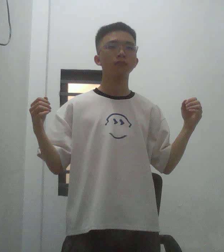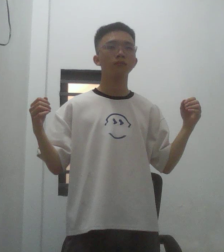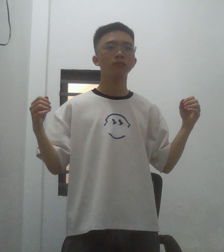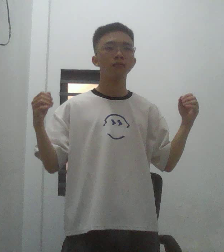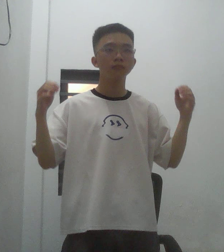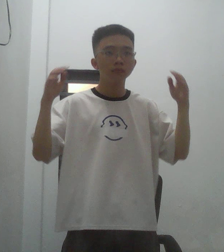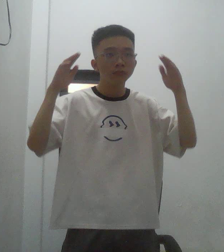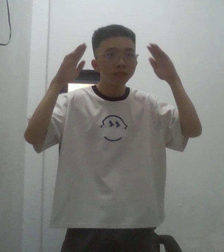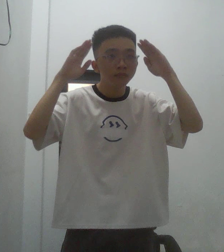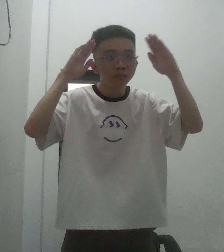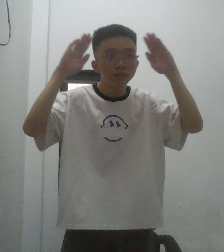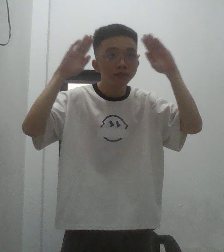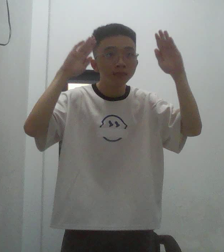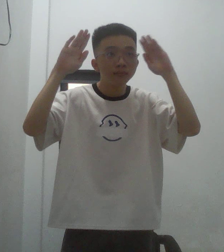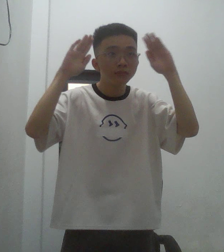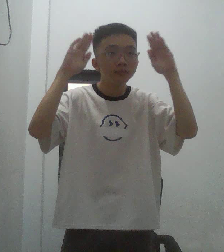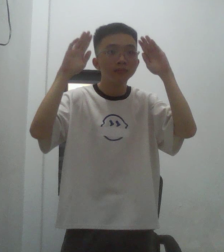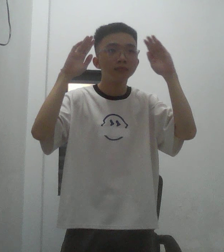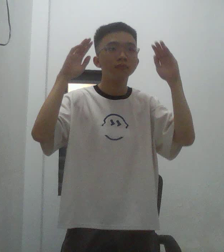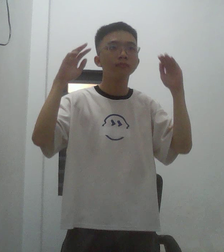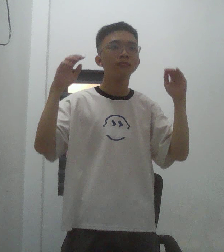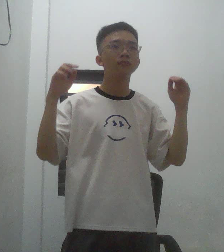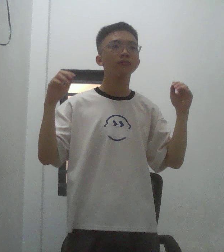xin chao